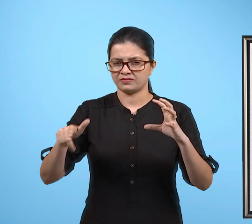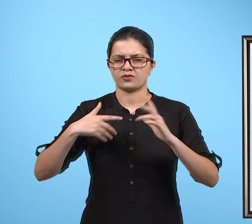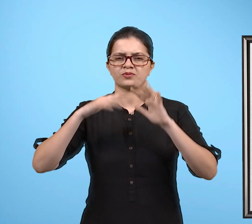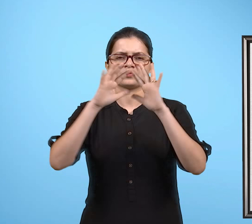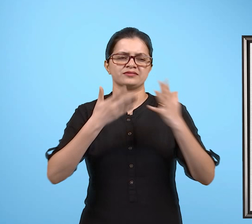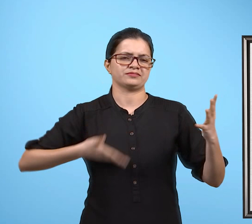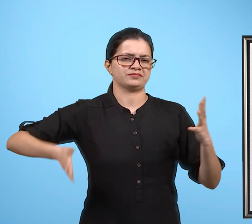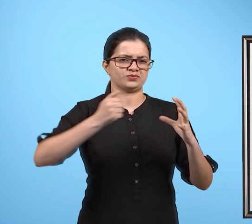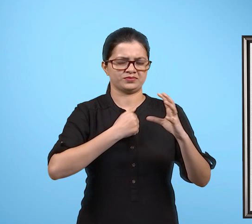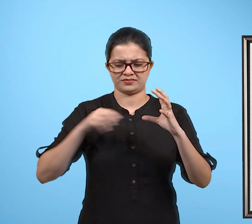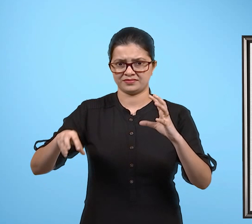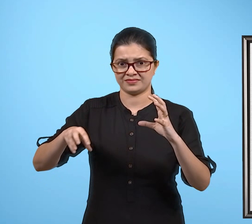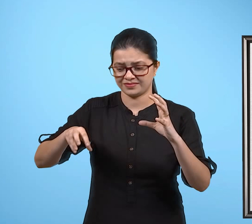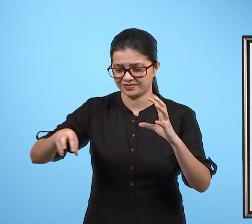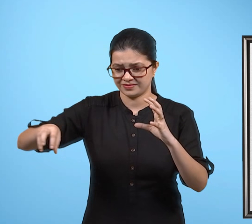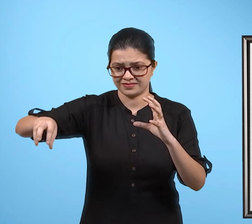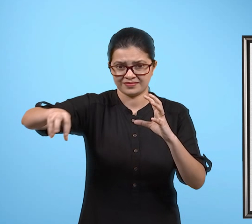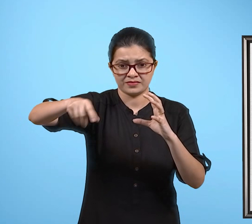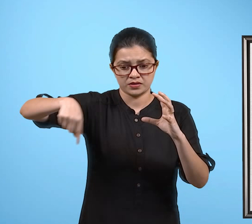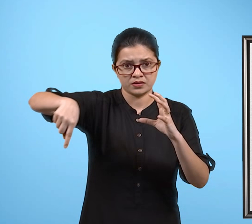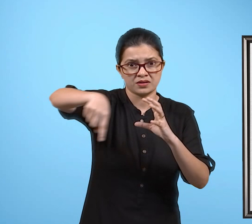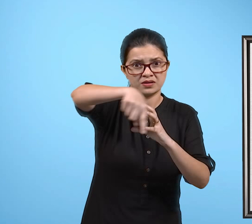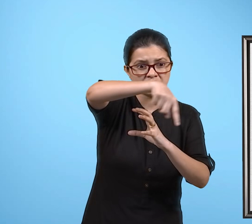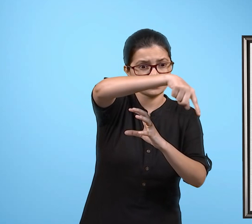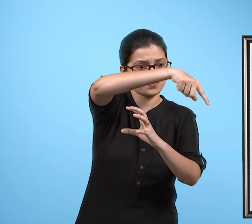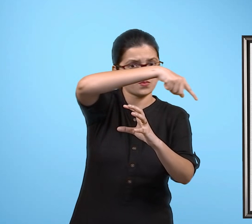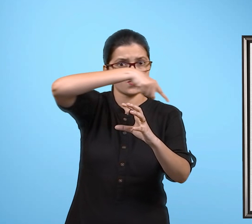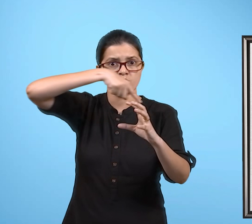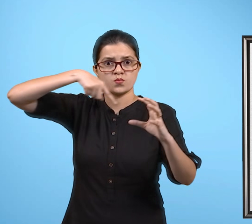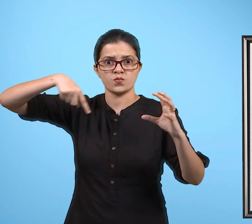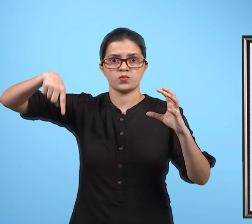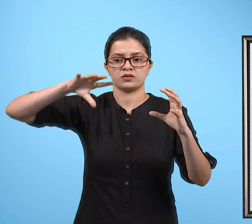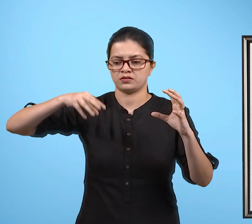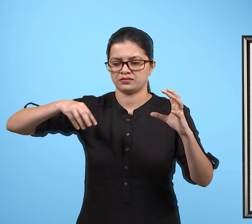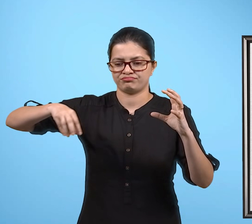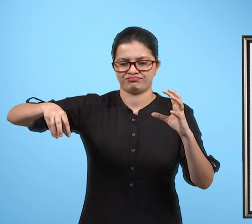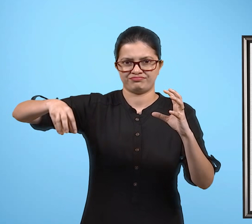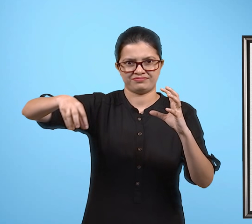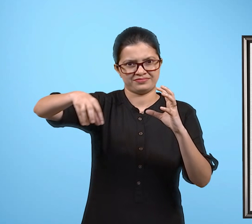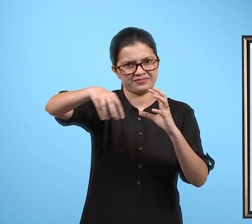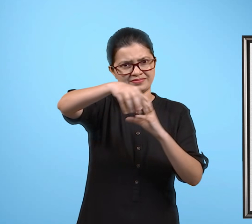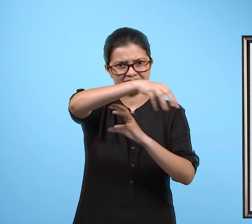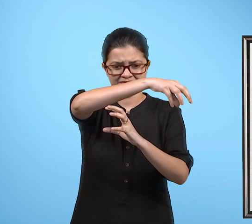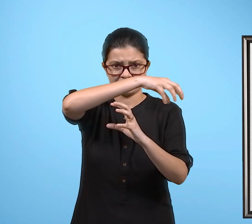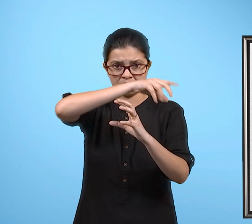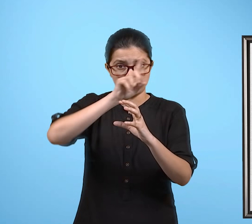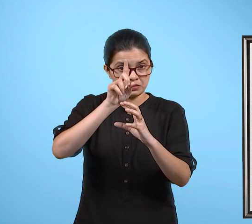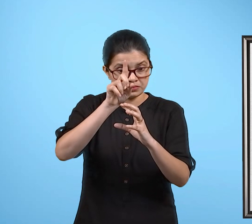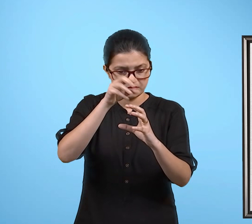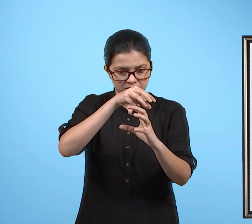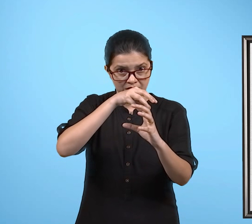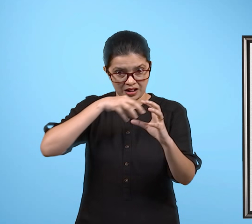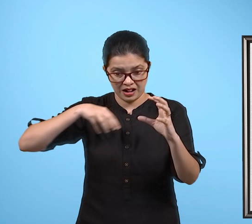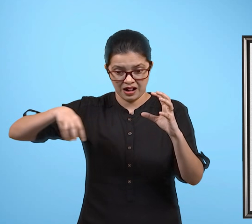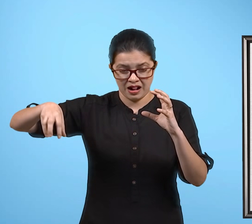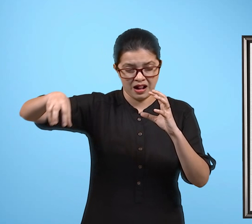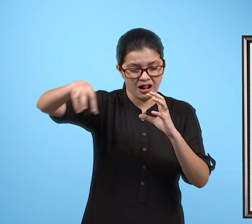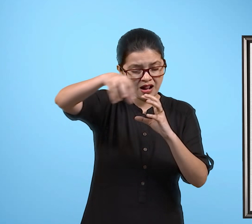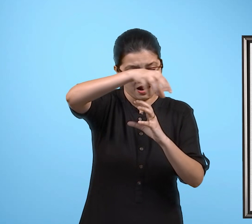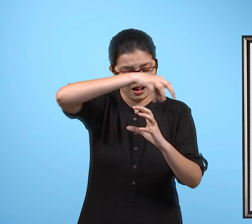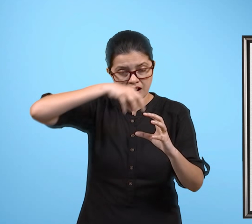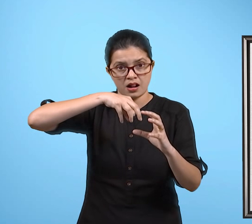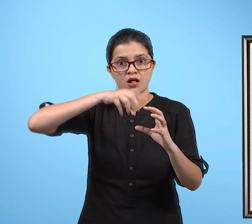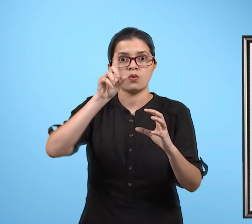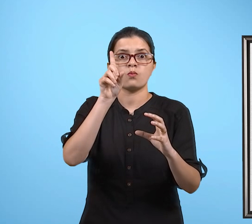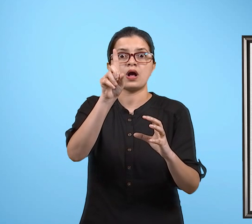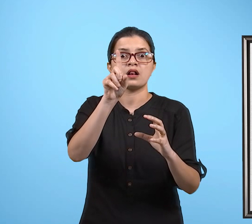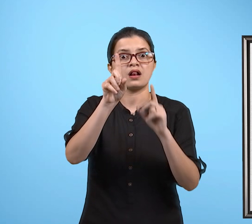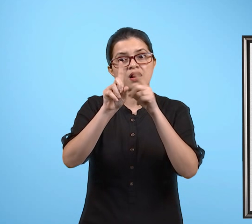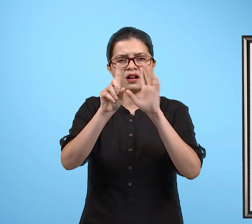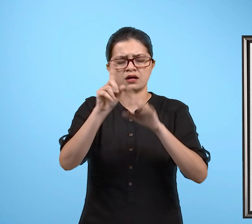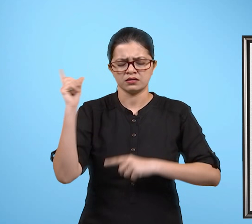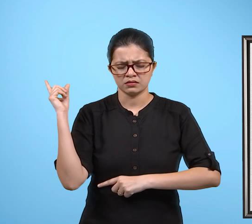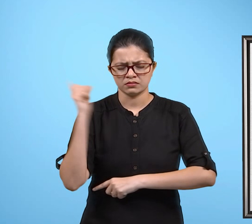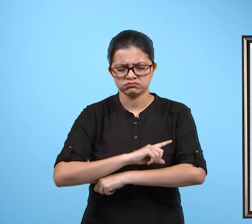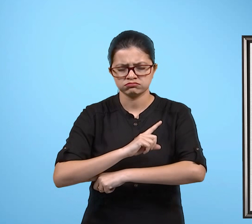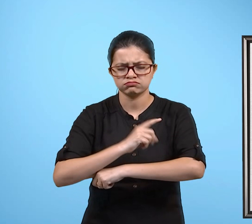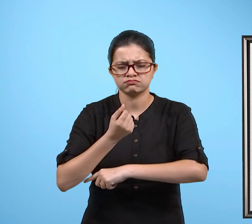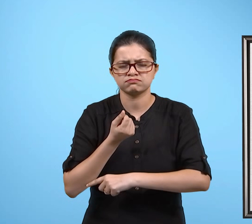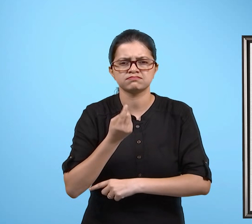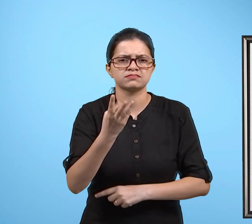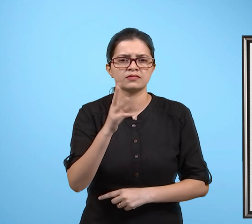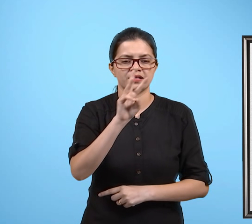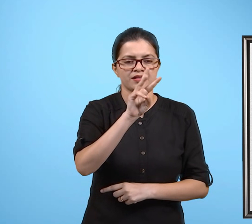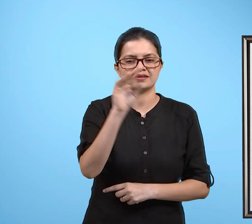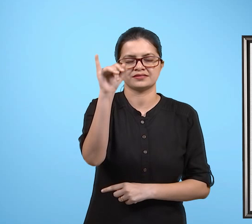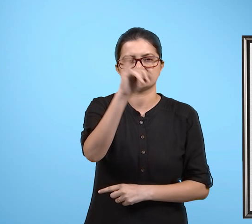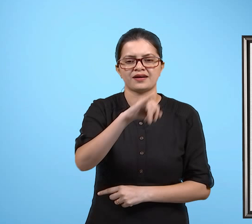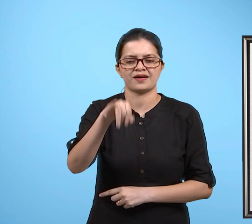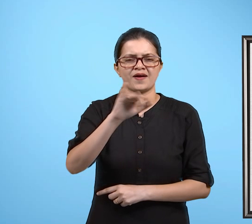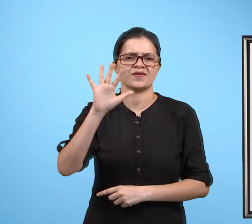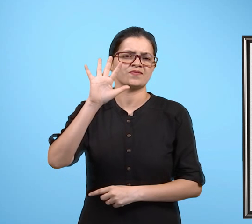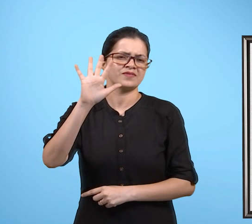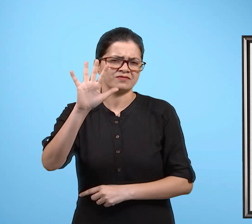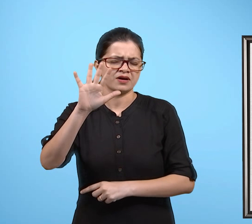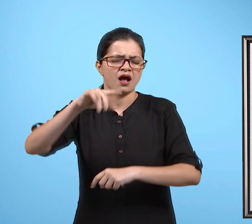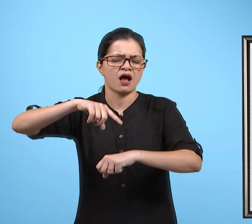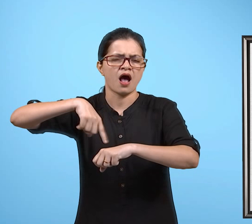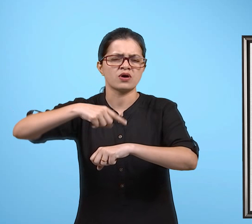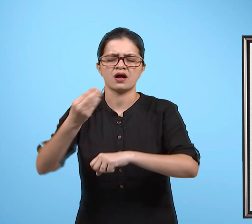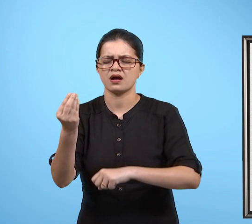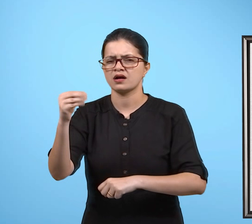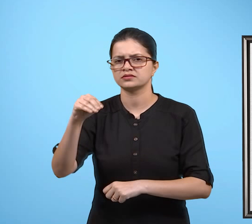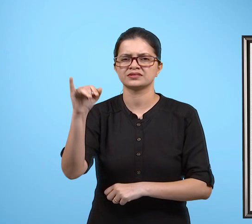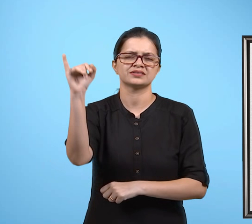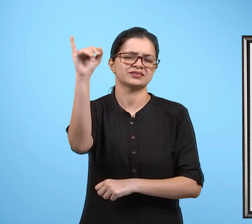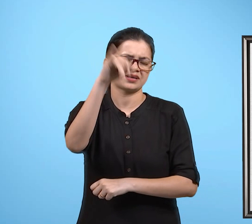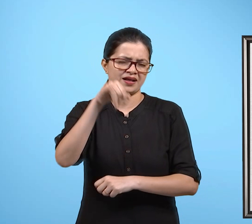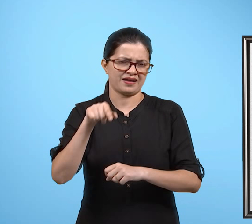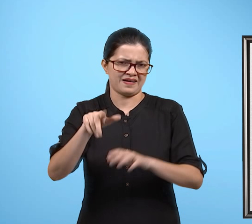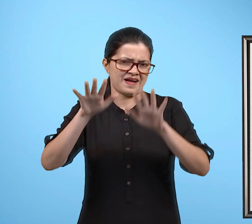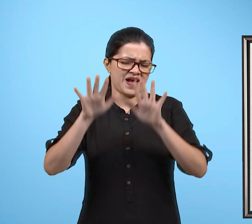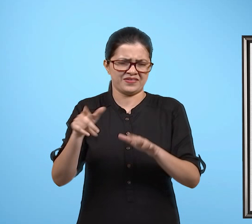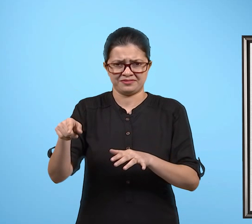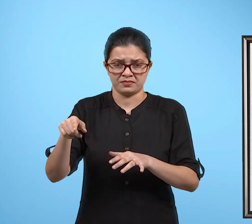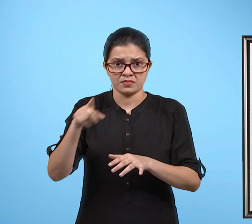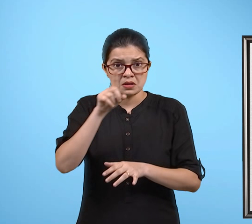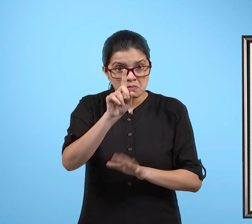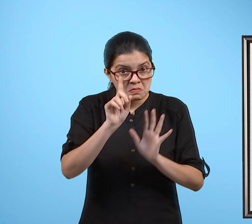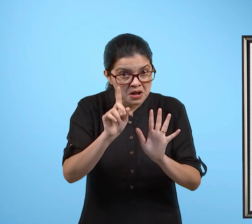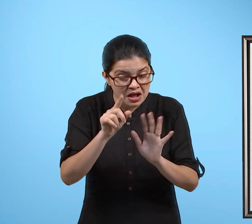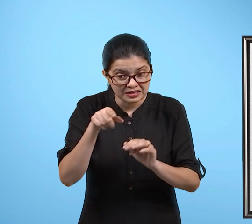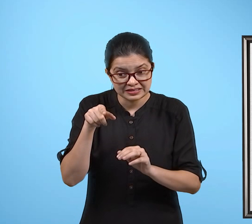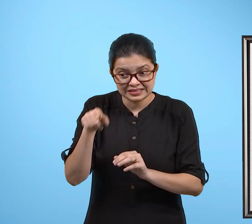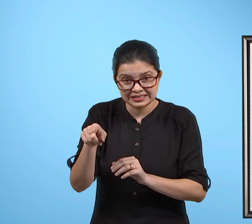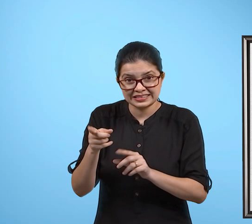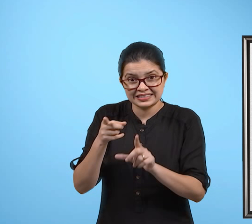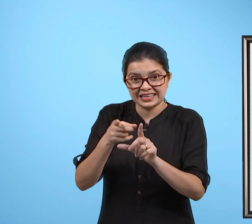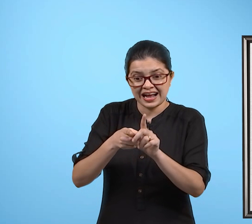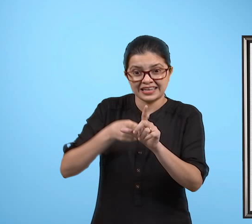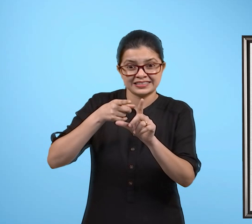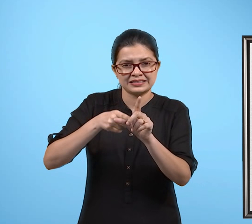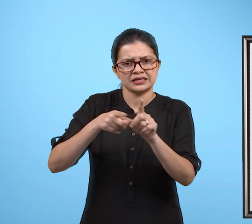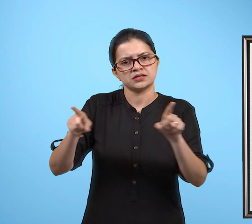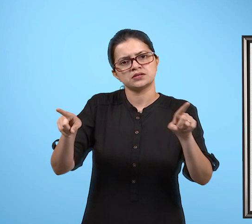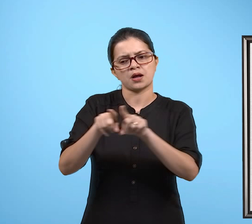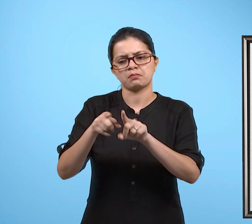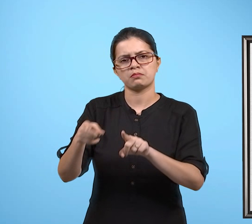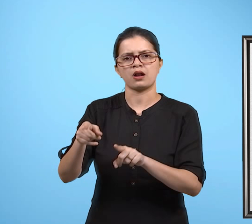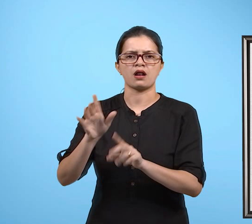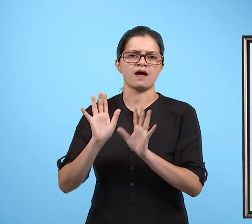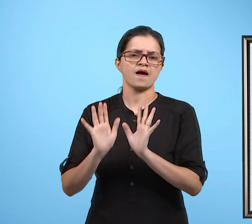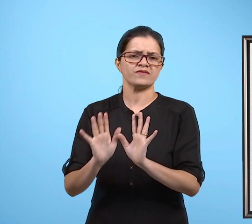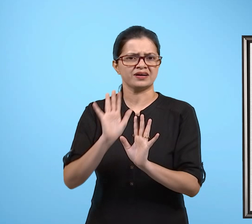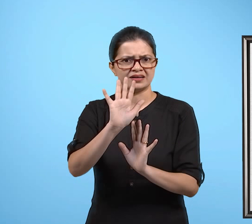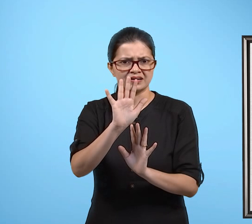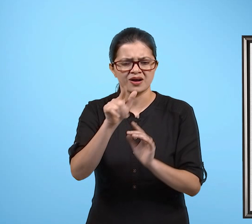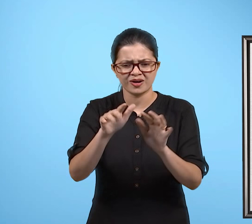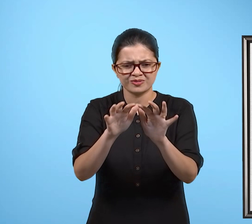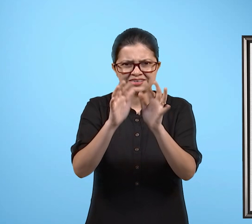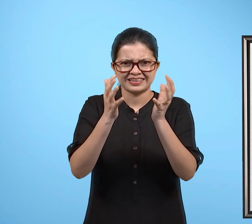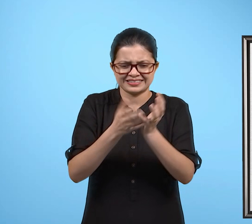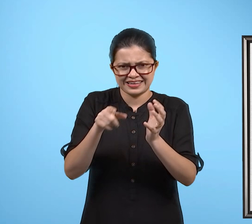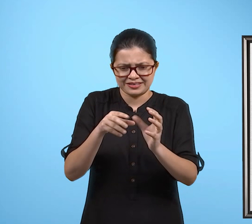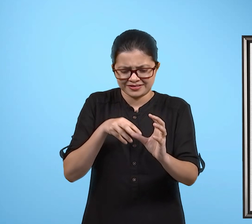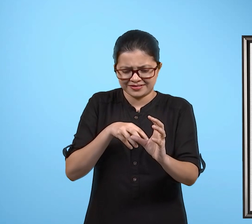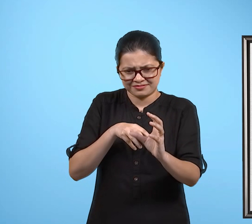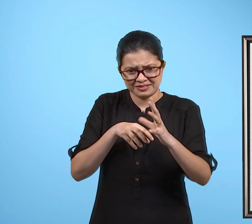around the sun in a fixed path or orbit. It takes 365¼ days (one year) to revolve around the sun.